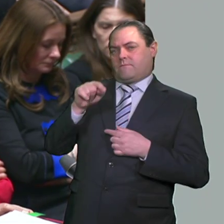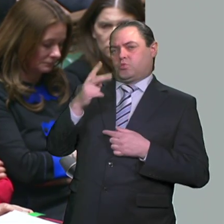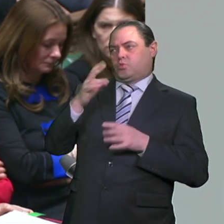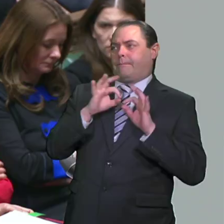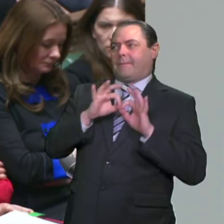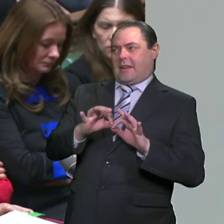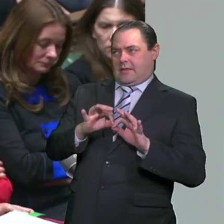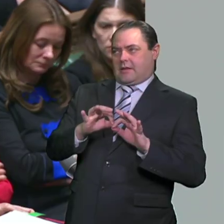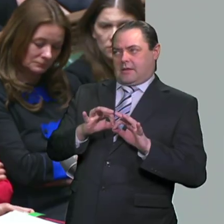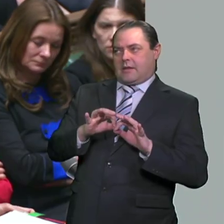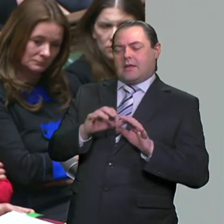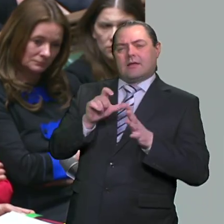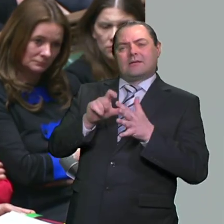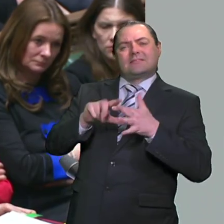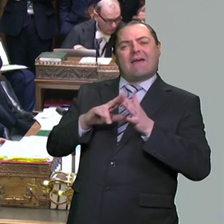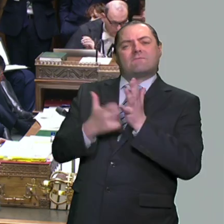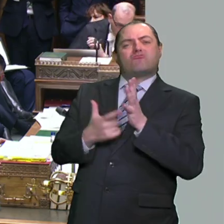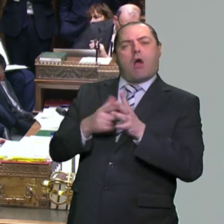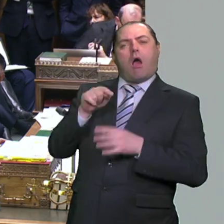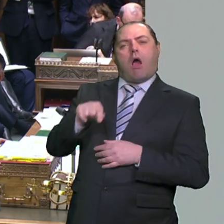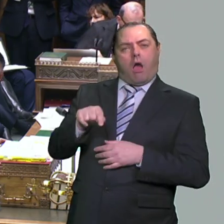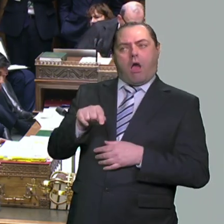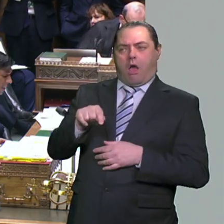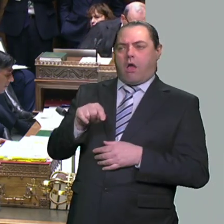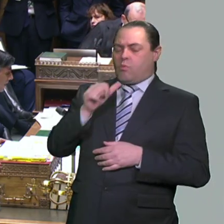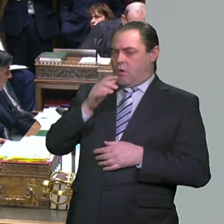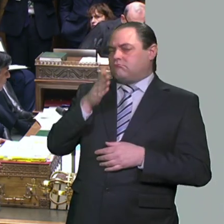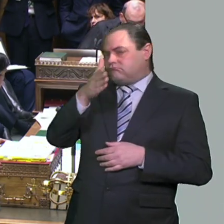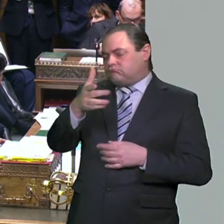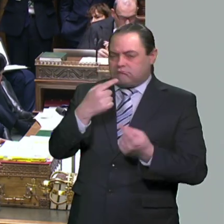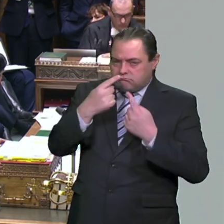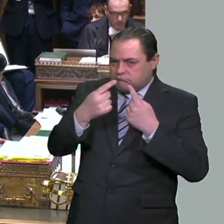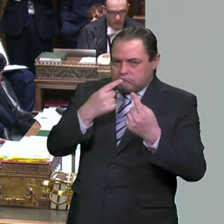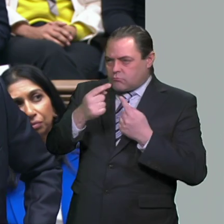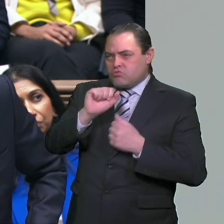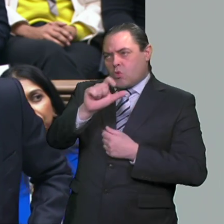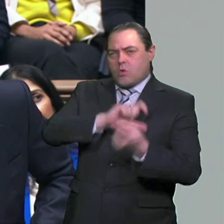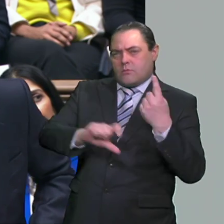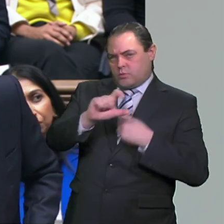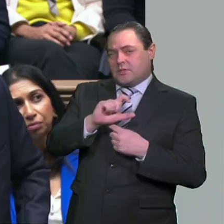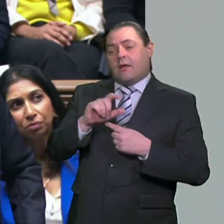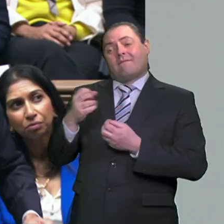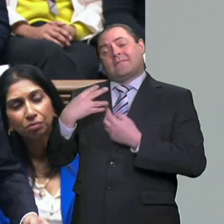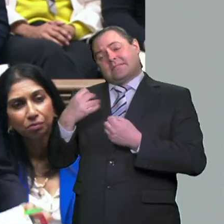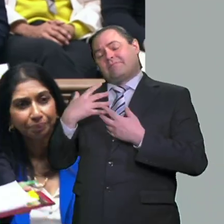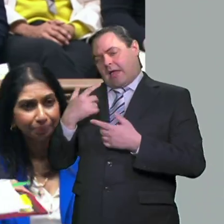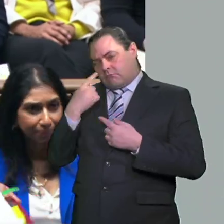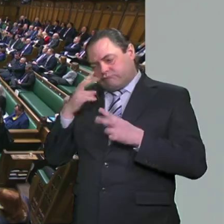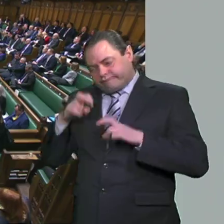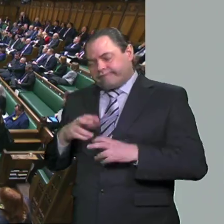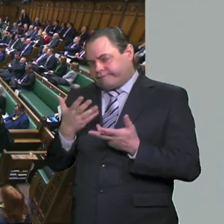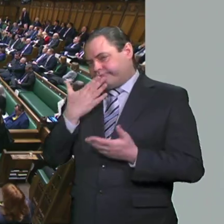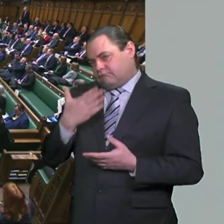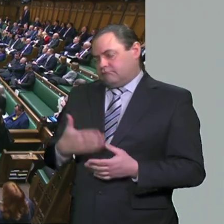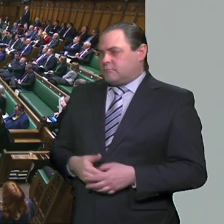I know that the DEFRA Secretary will talk to him and his communities on her visit, and I look forward to hearing back from her after that.